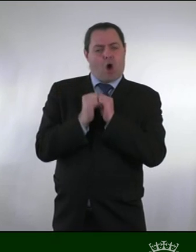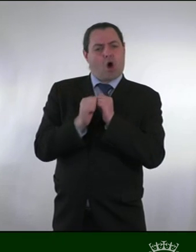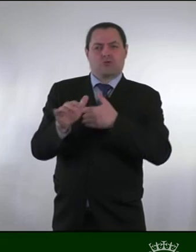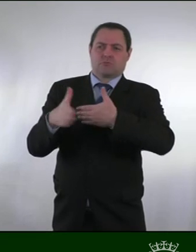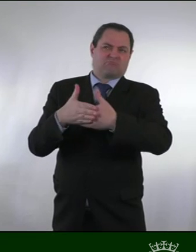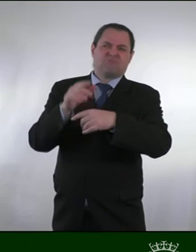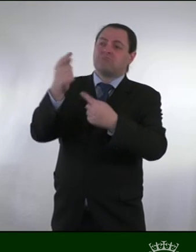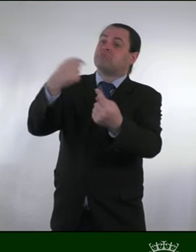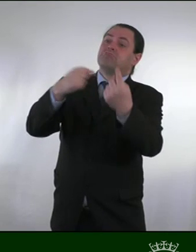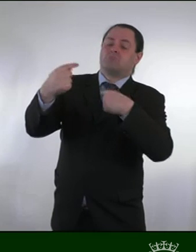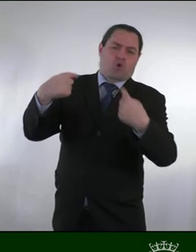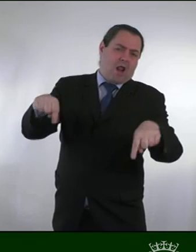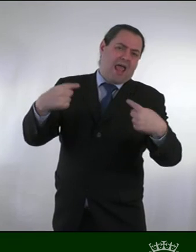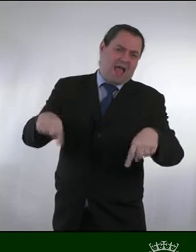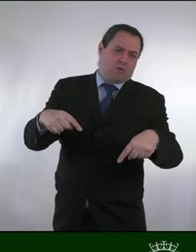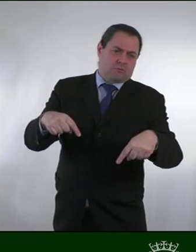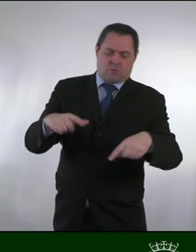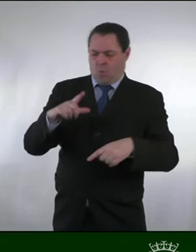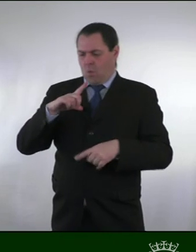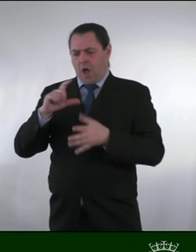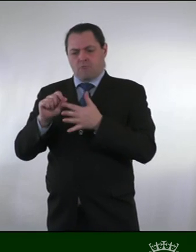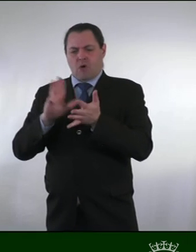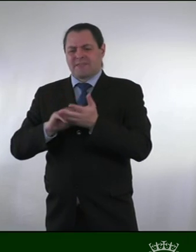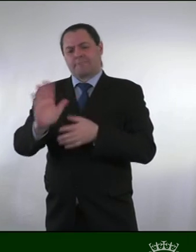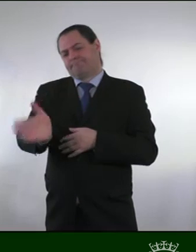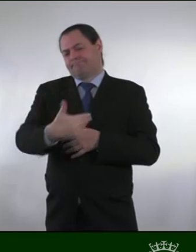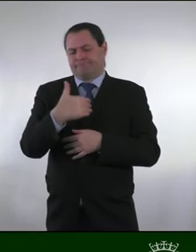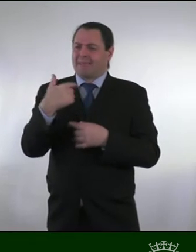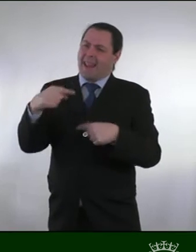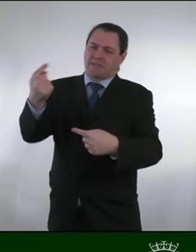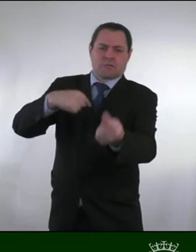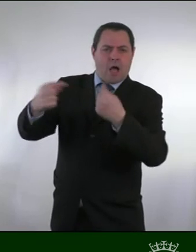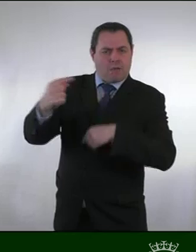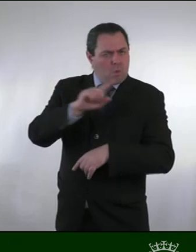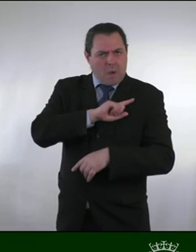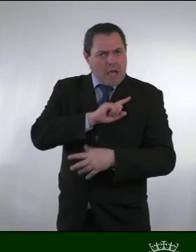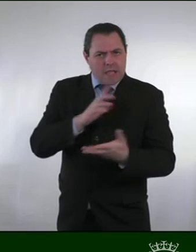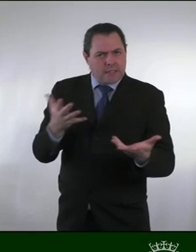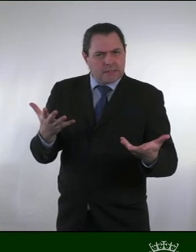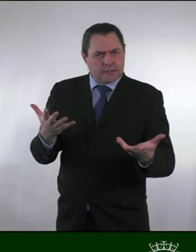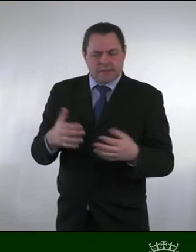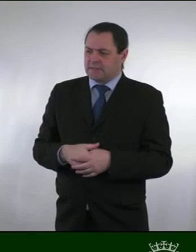Why did the Prime Minister overrule the Home Secretary?